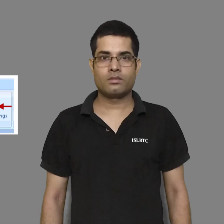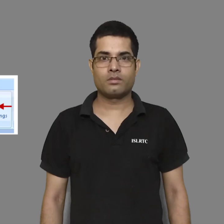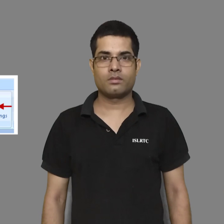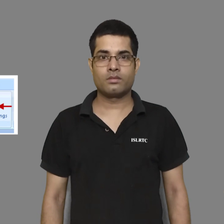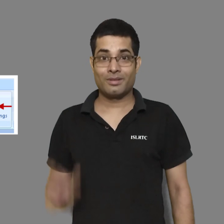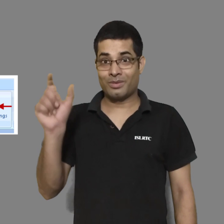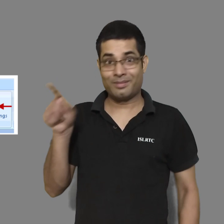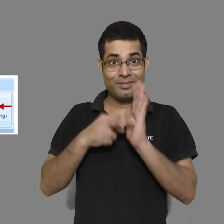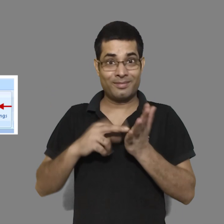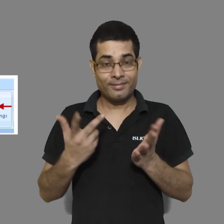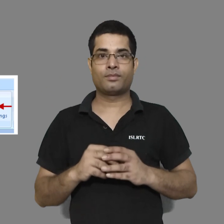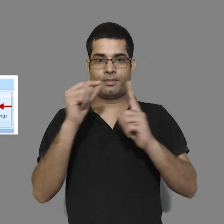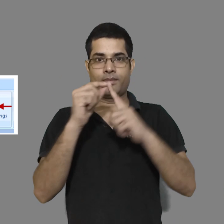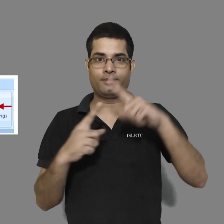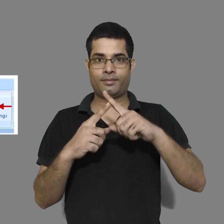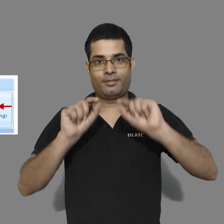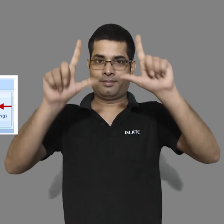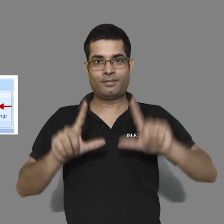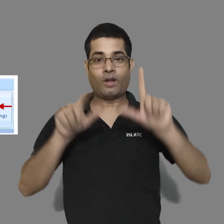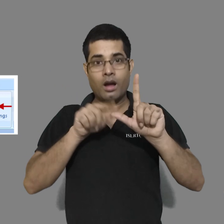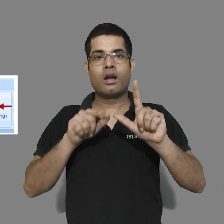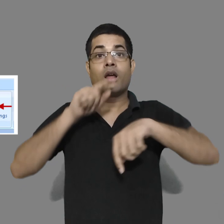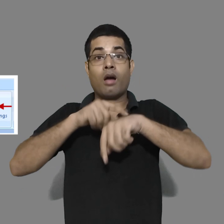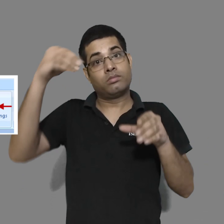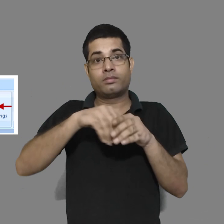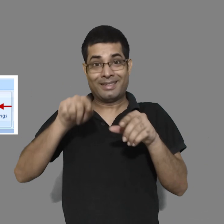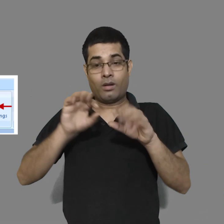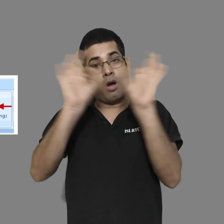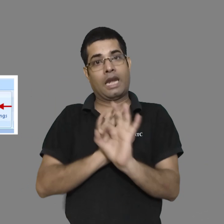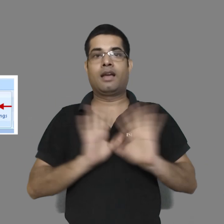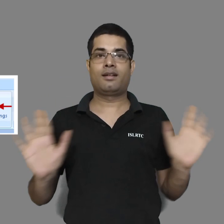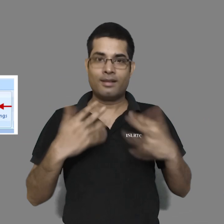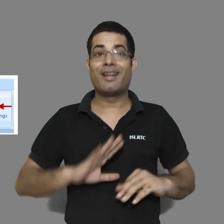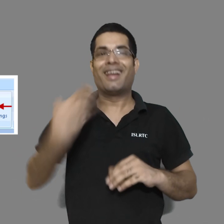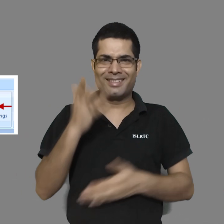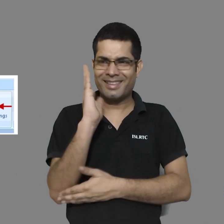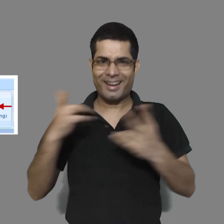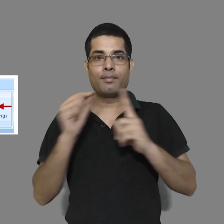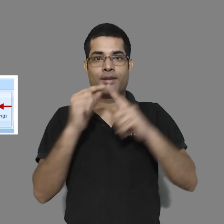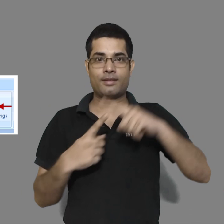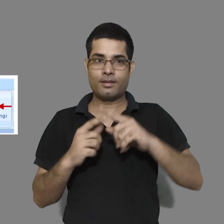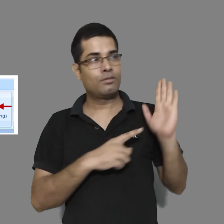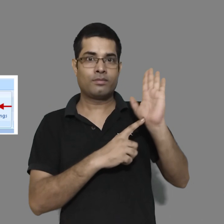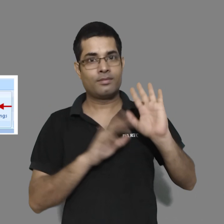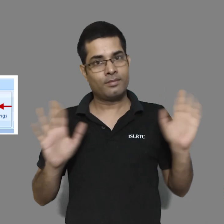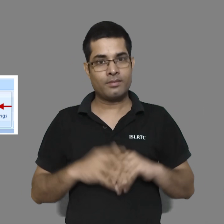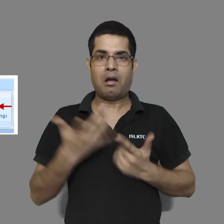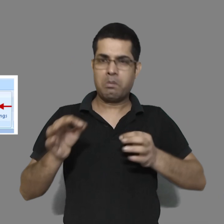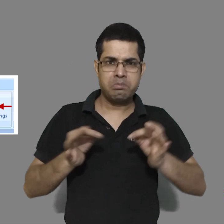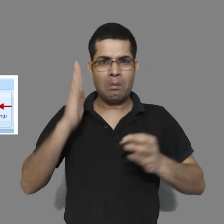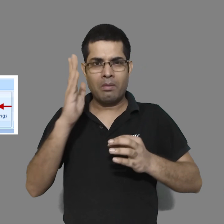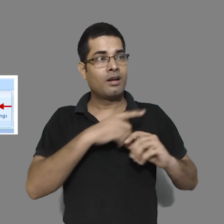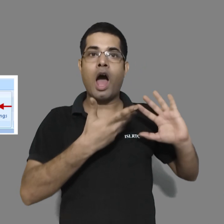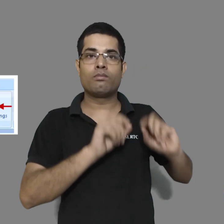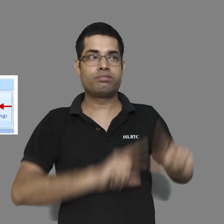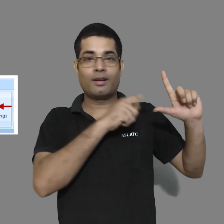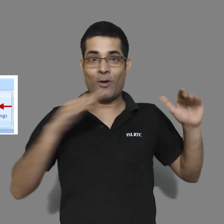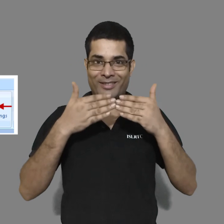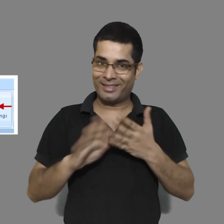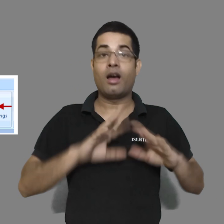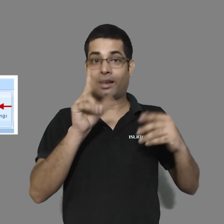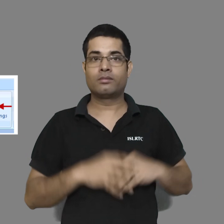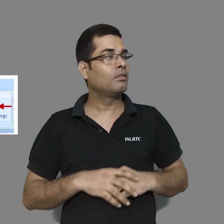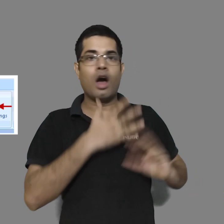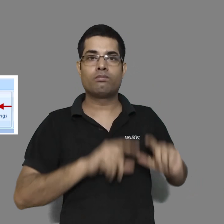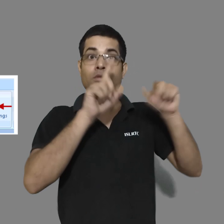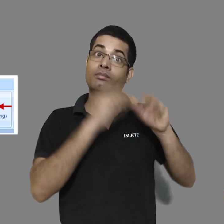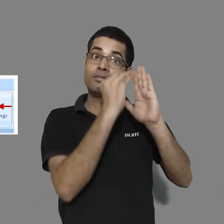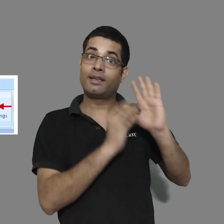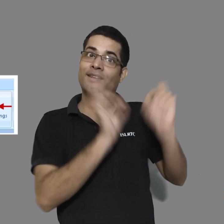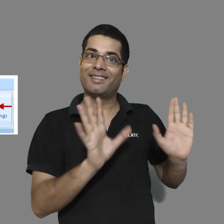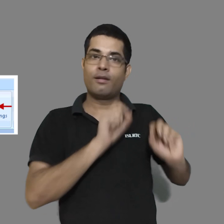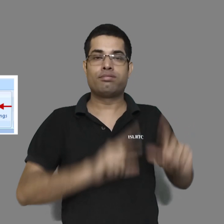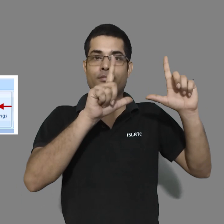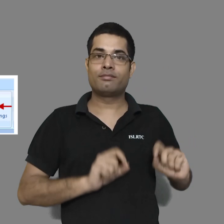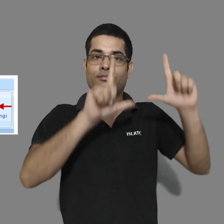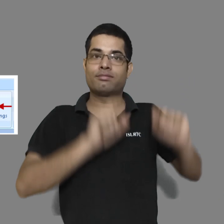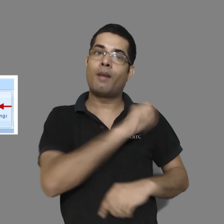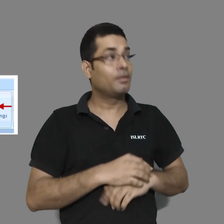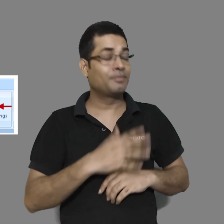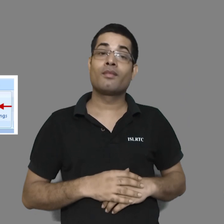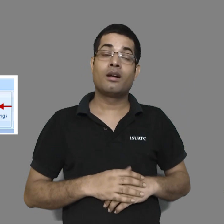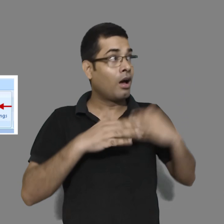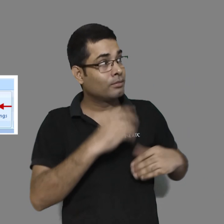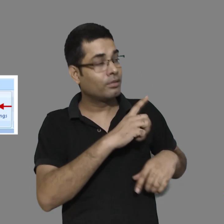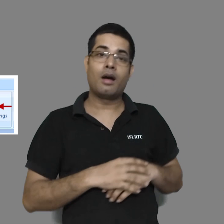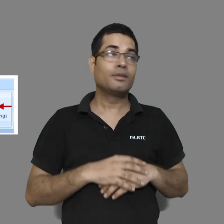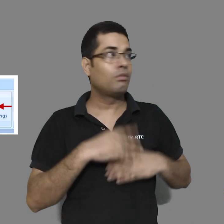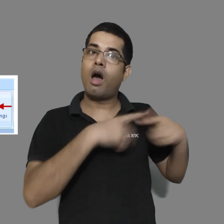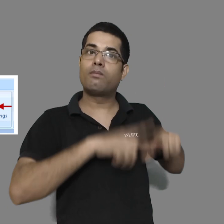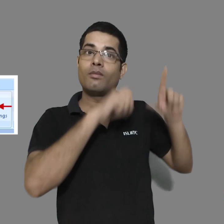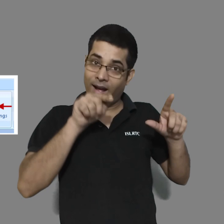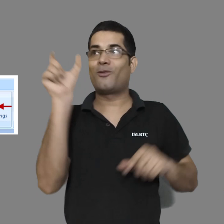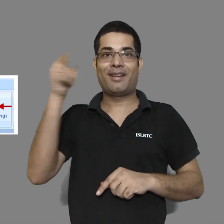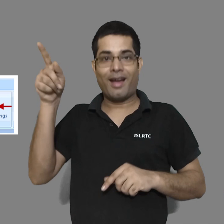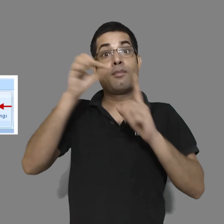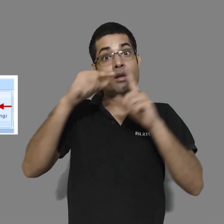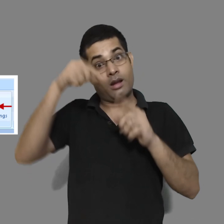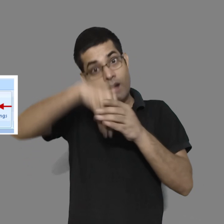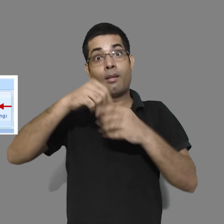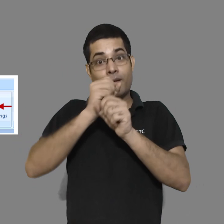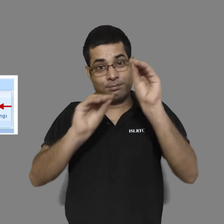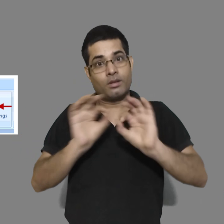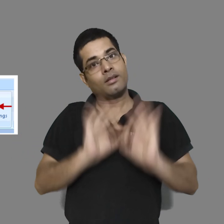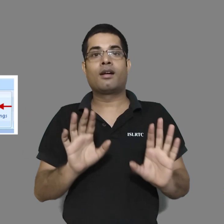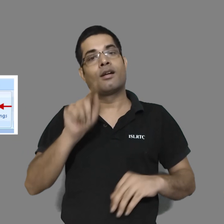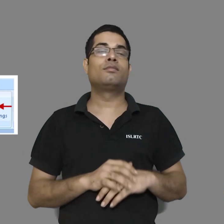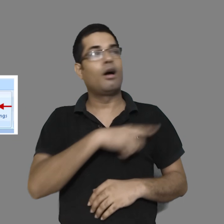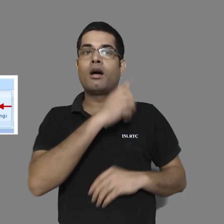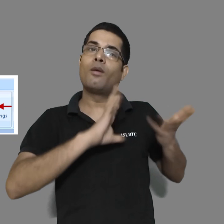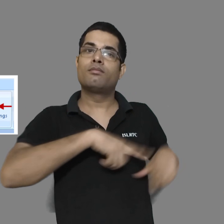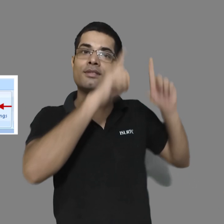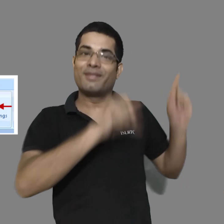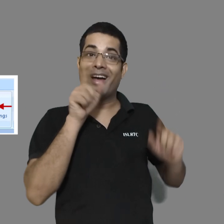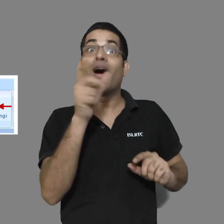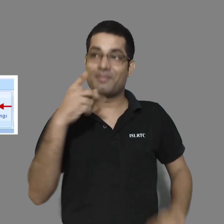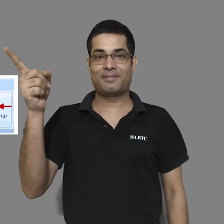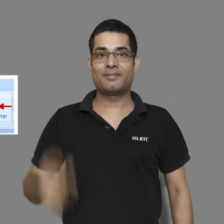Rehearse Timings